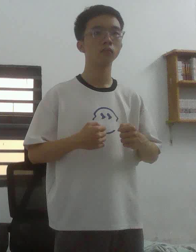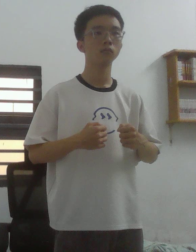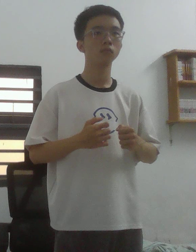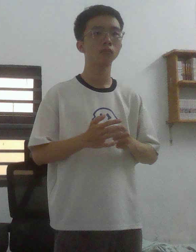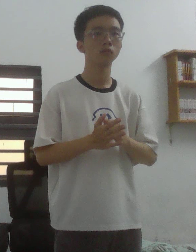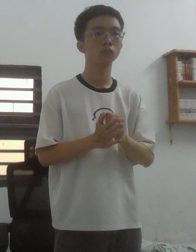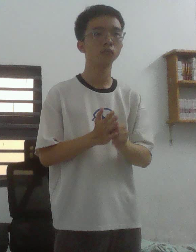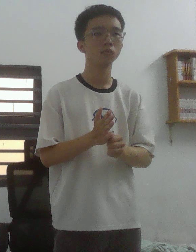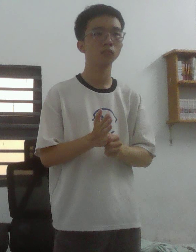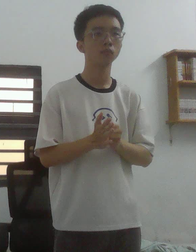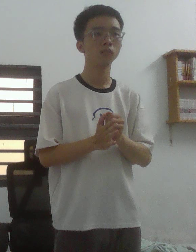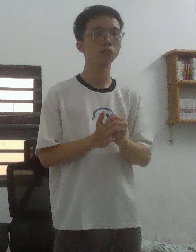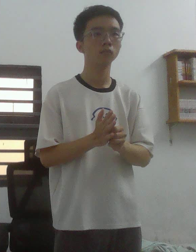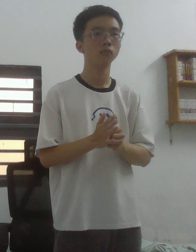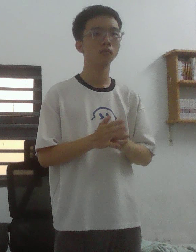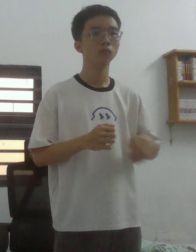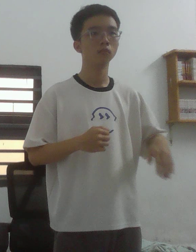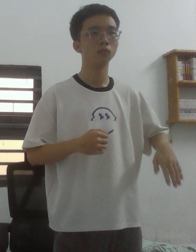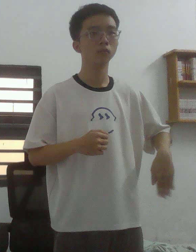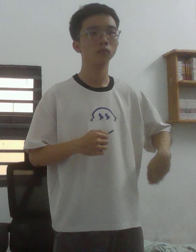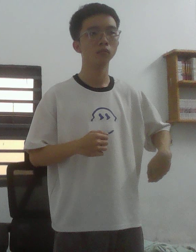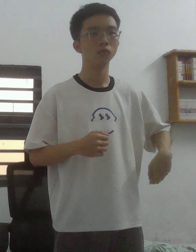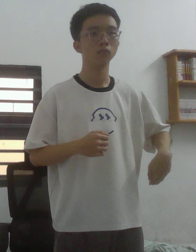thang sau